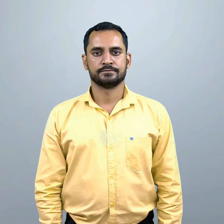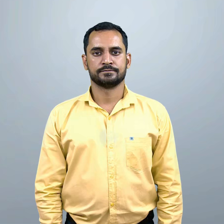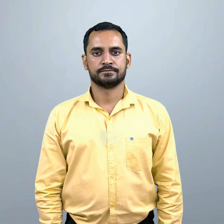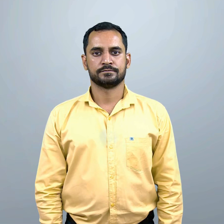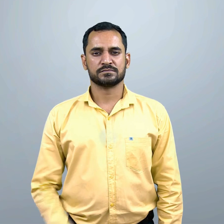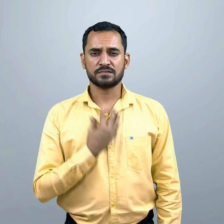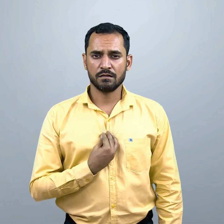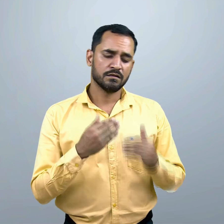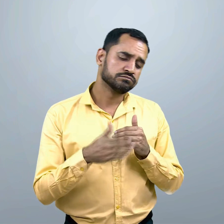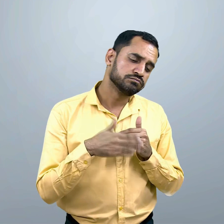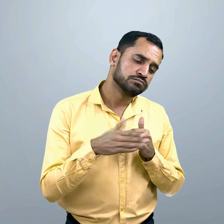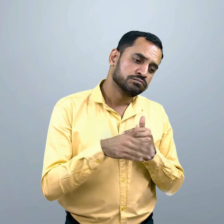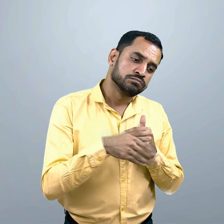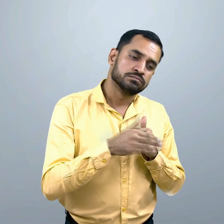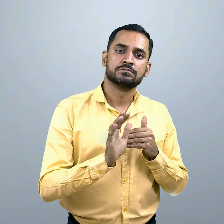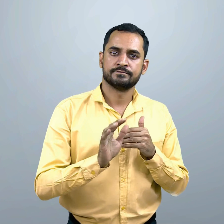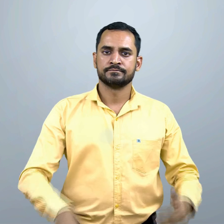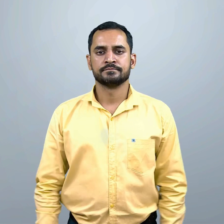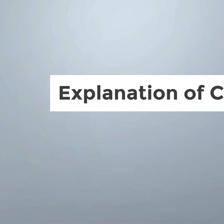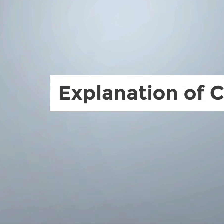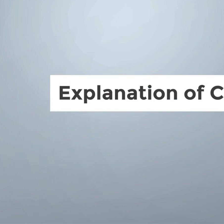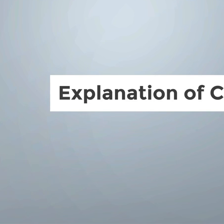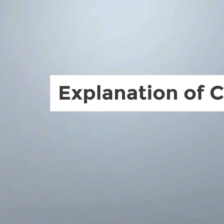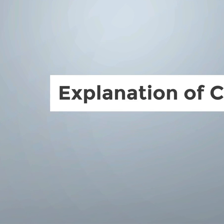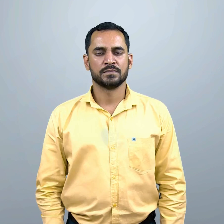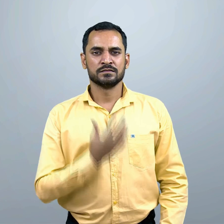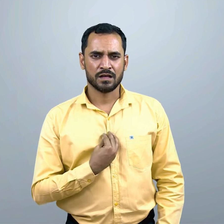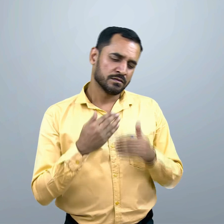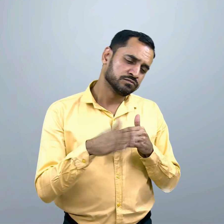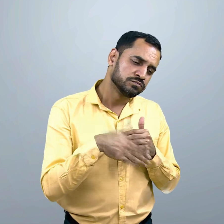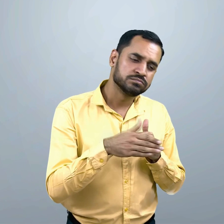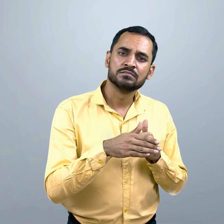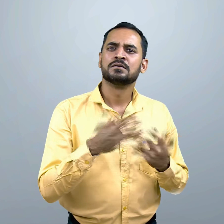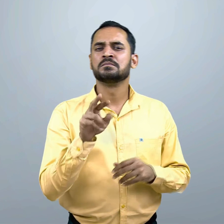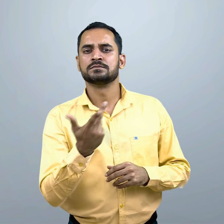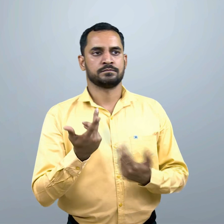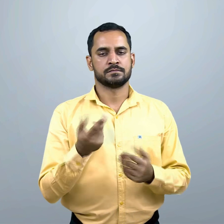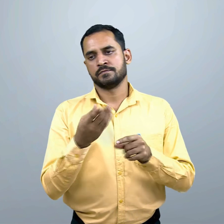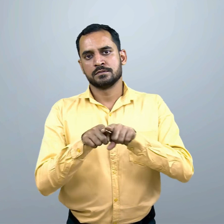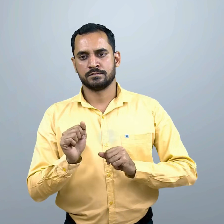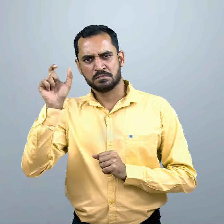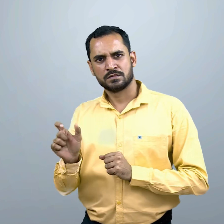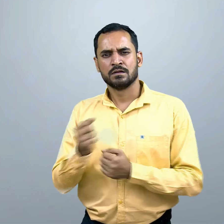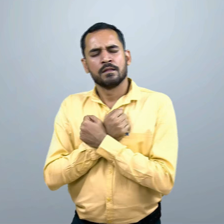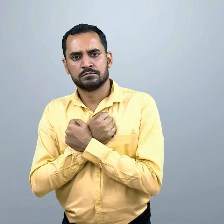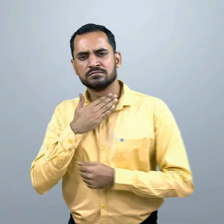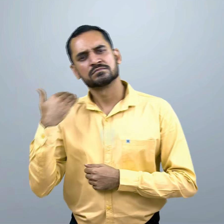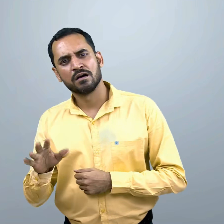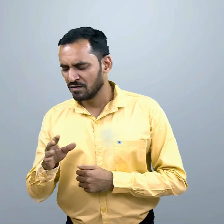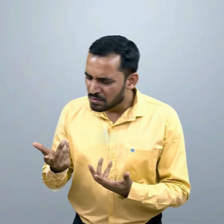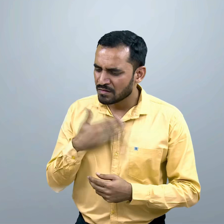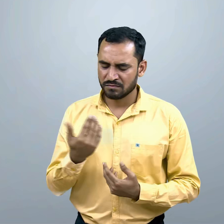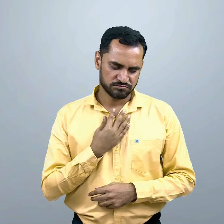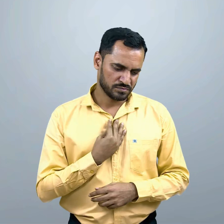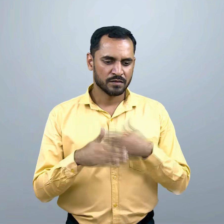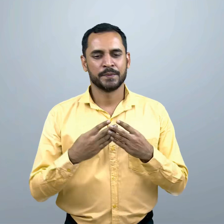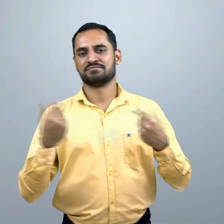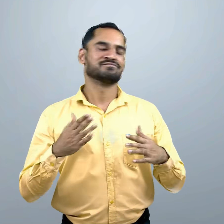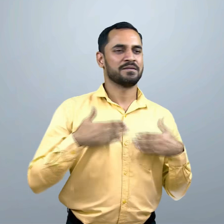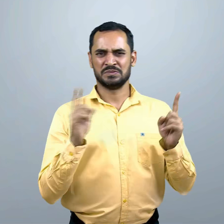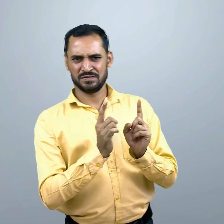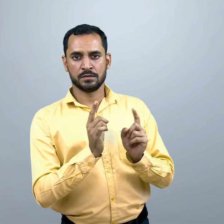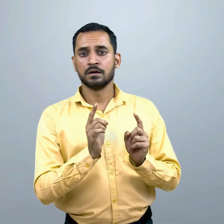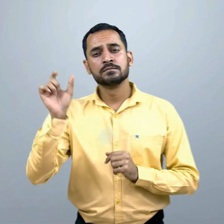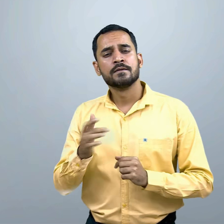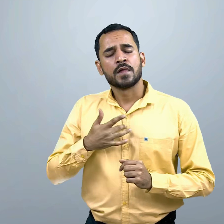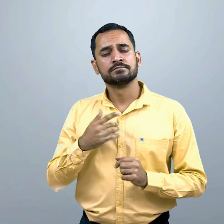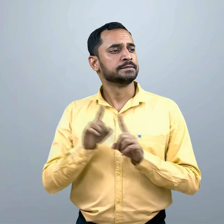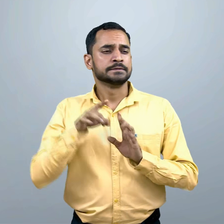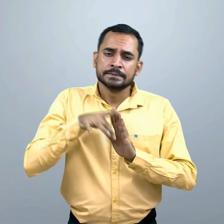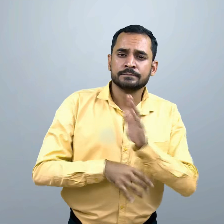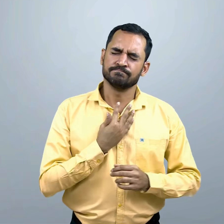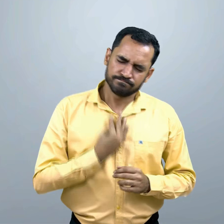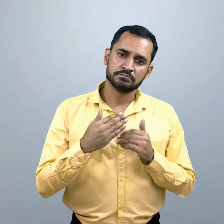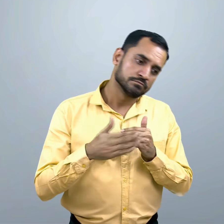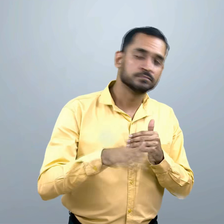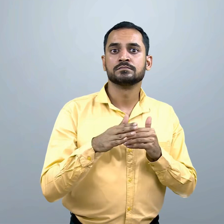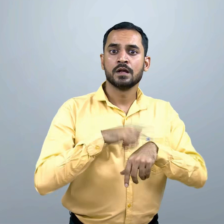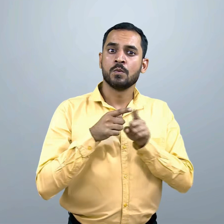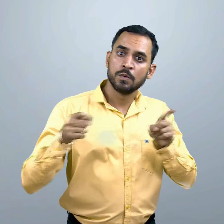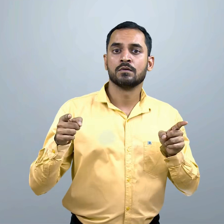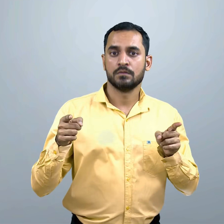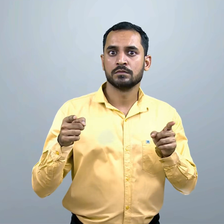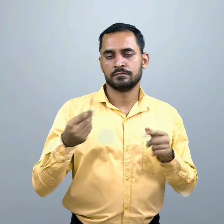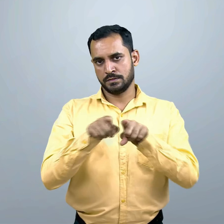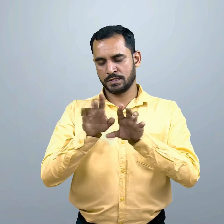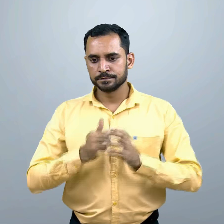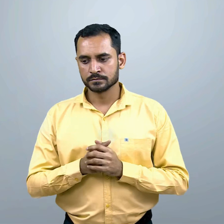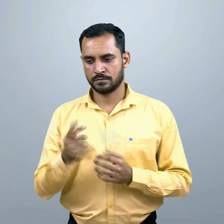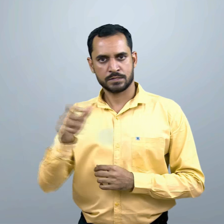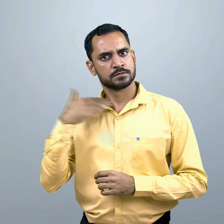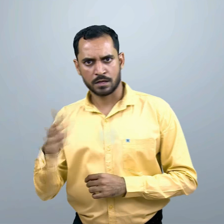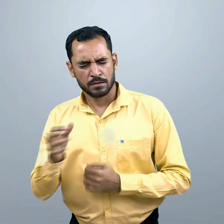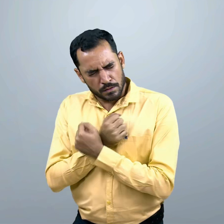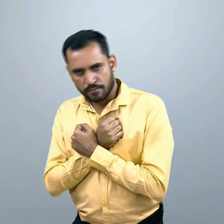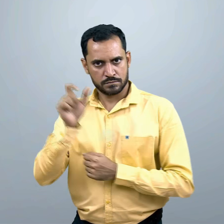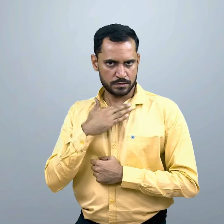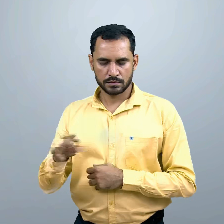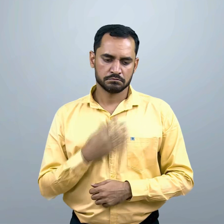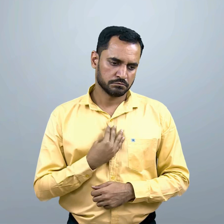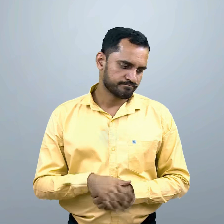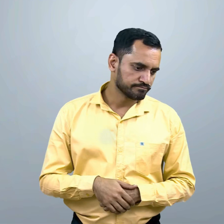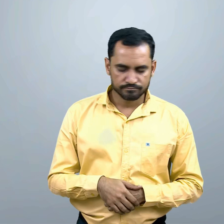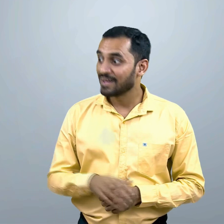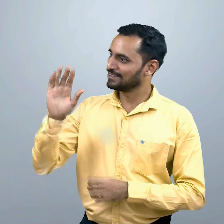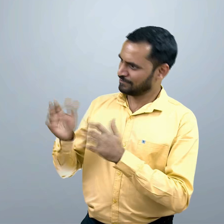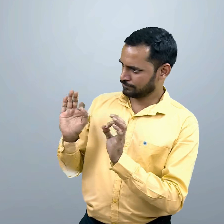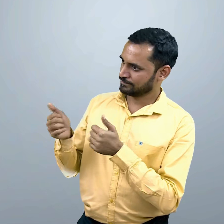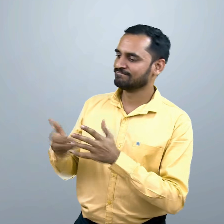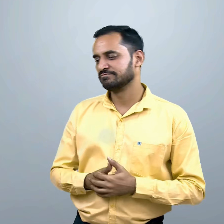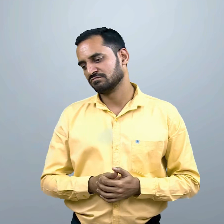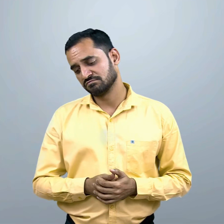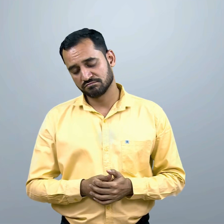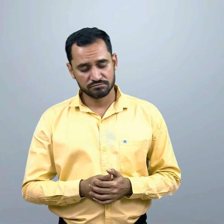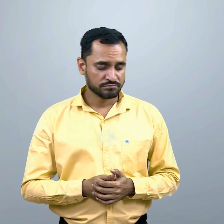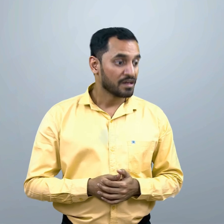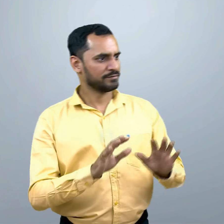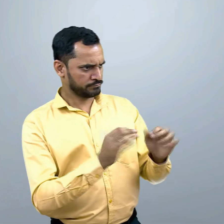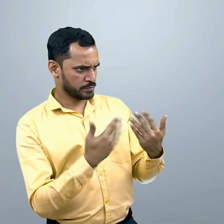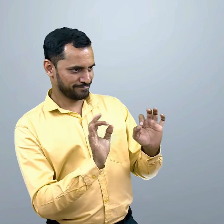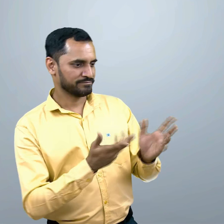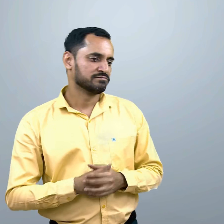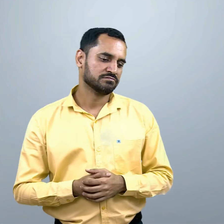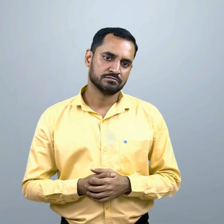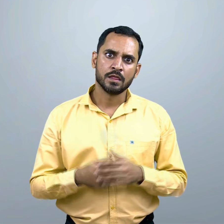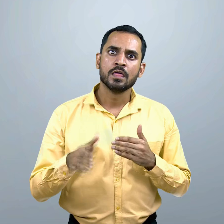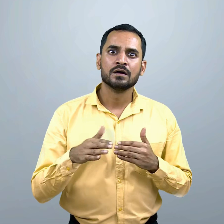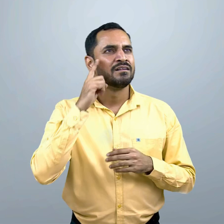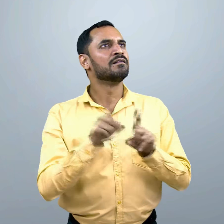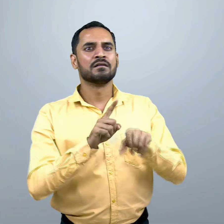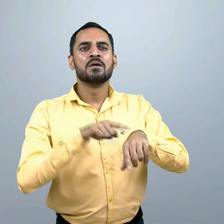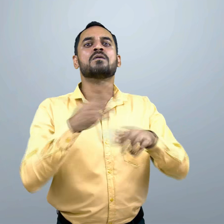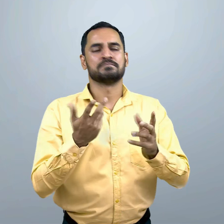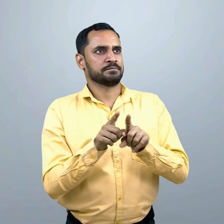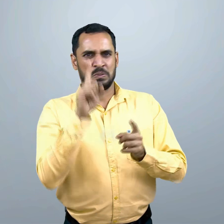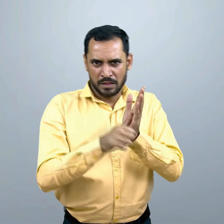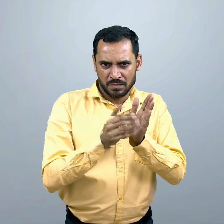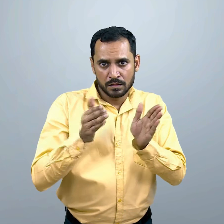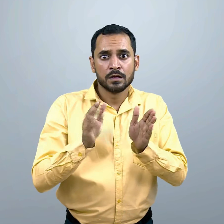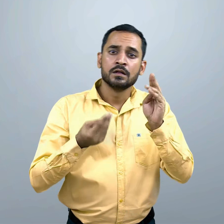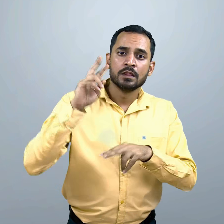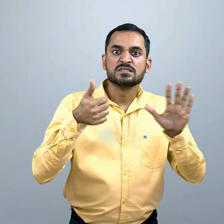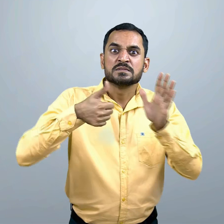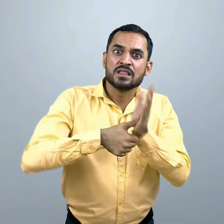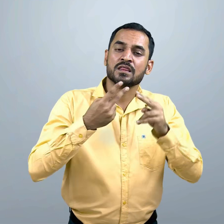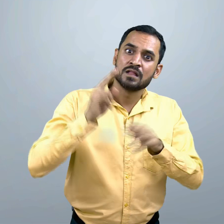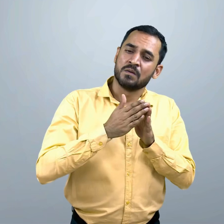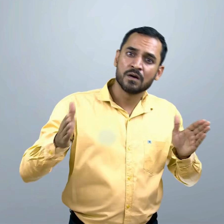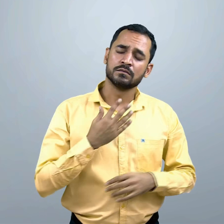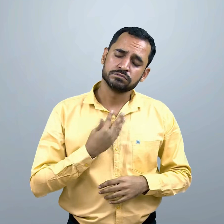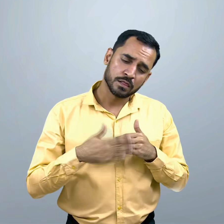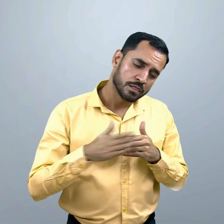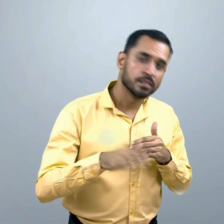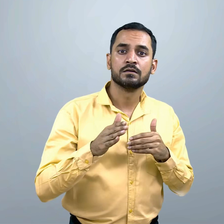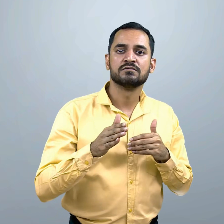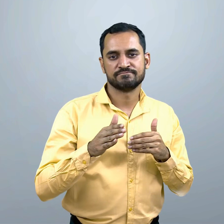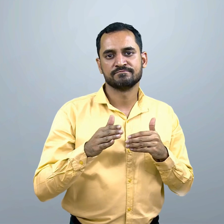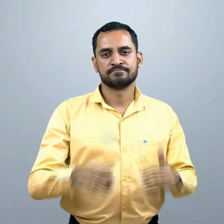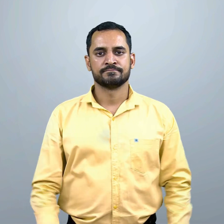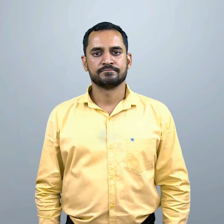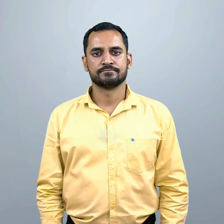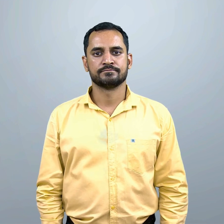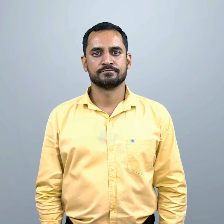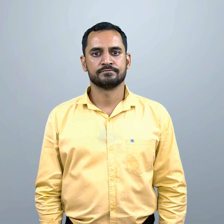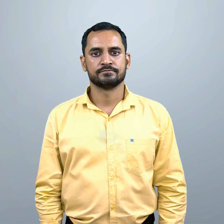Complicated Grief